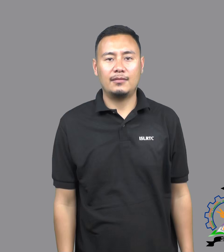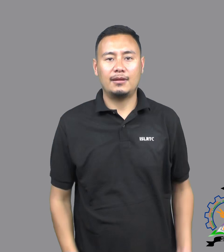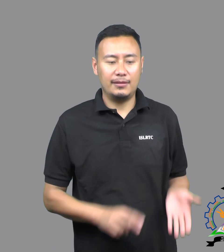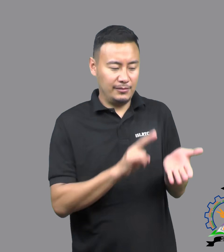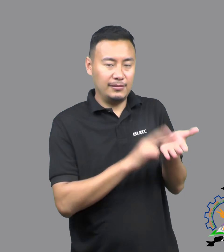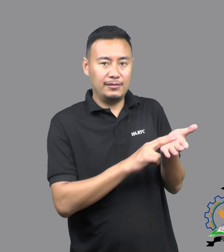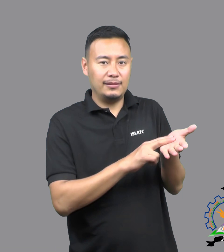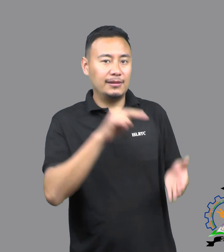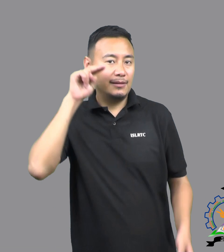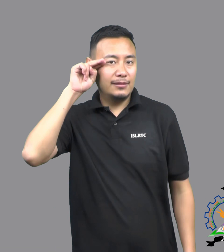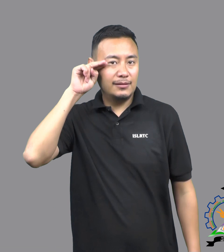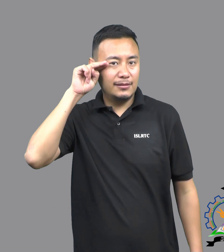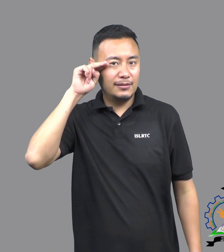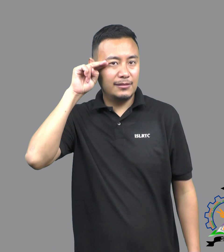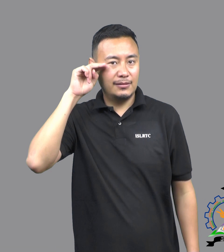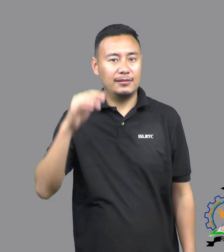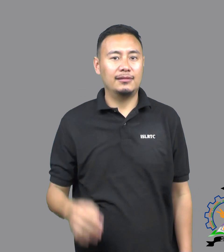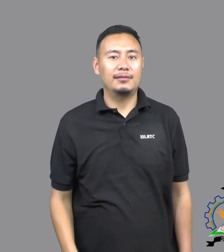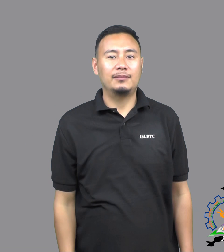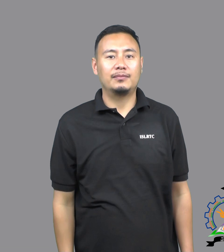Nagaland